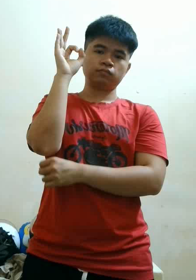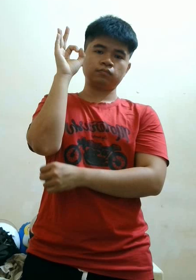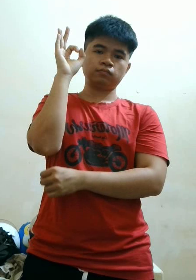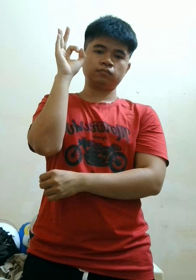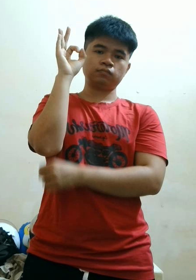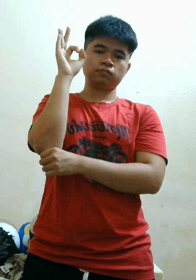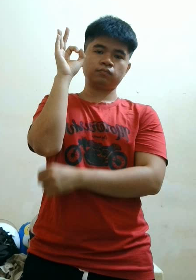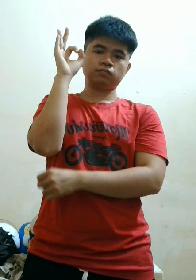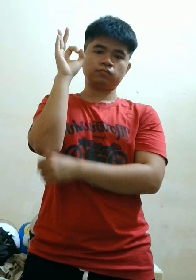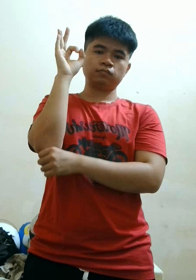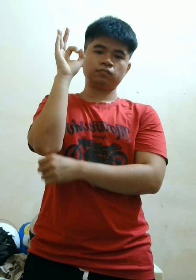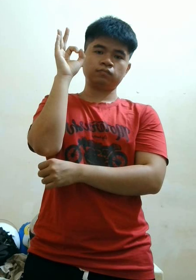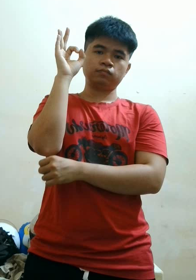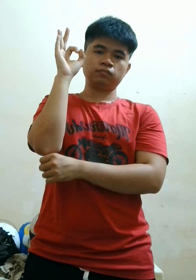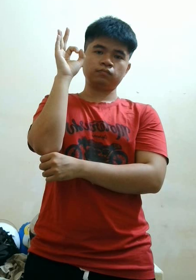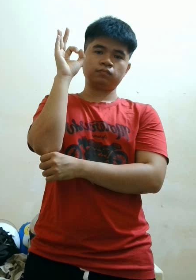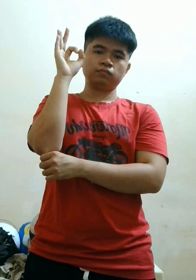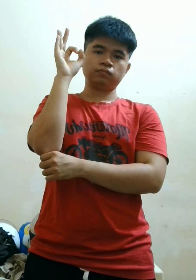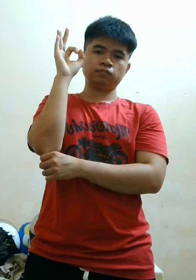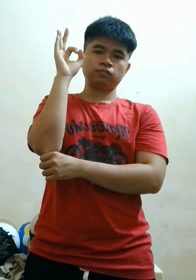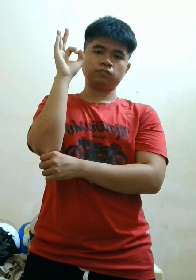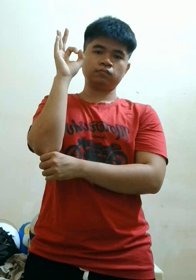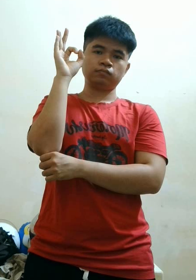buoi trua